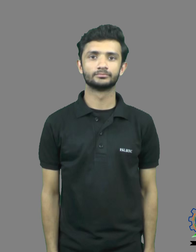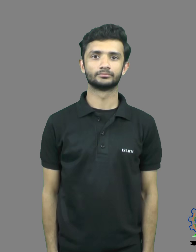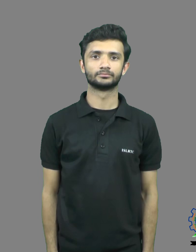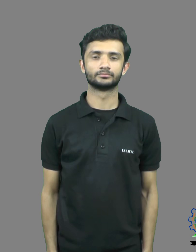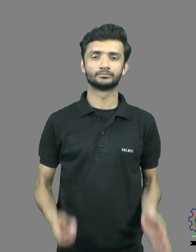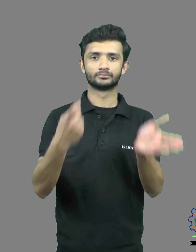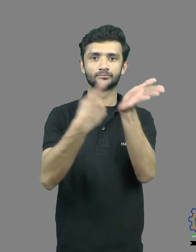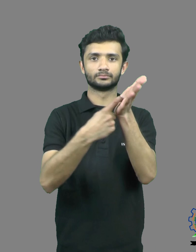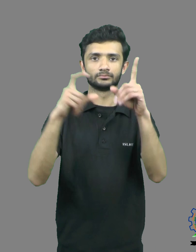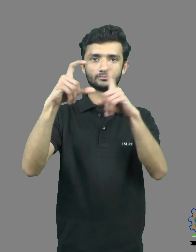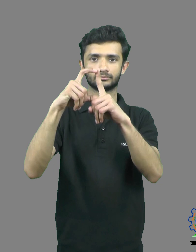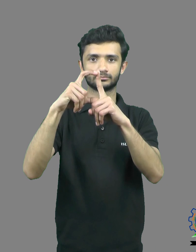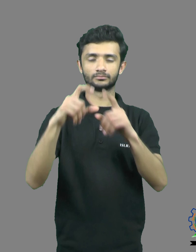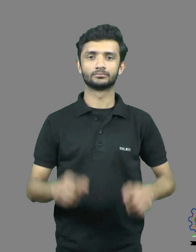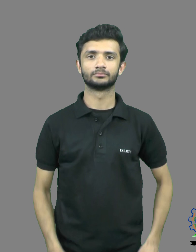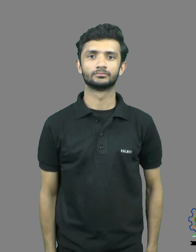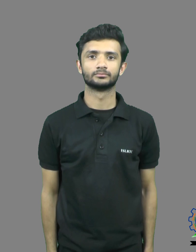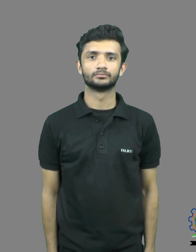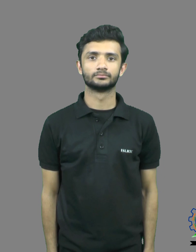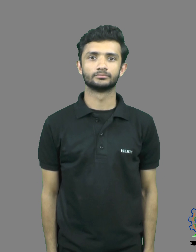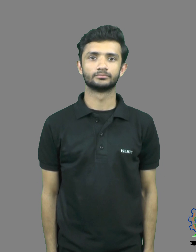Recurring Deposit